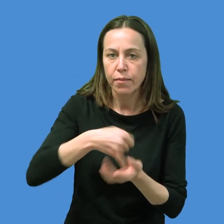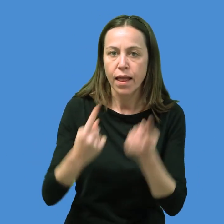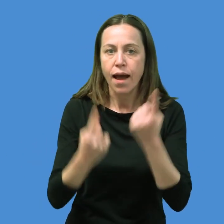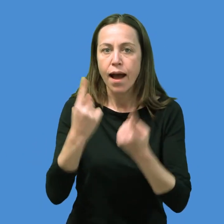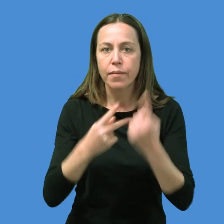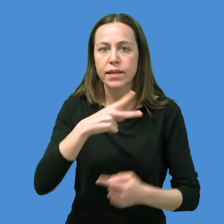alguno